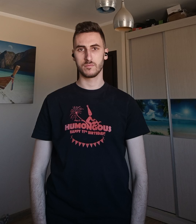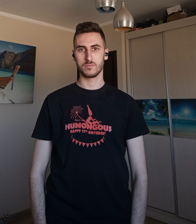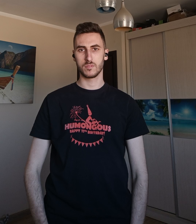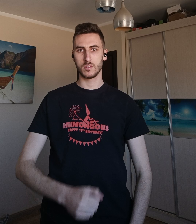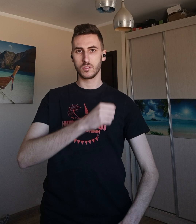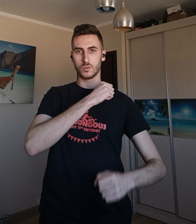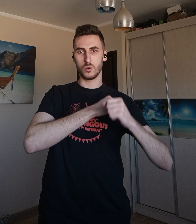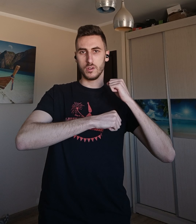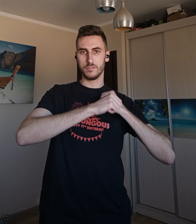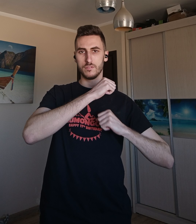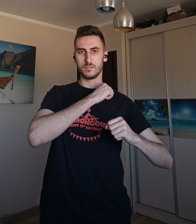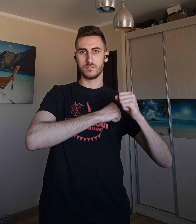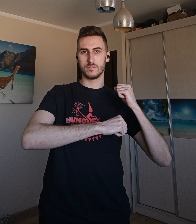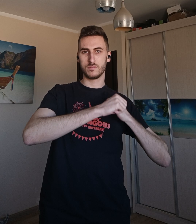כאב